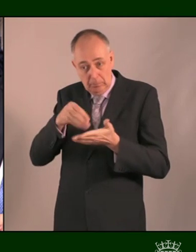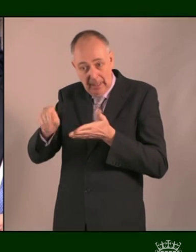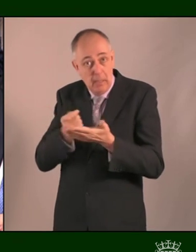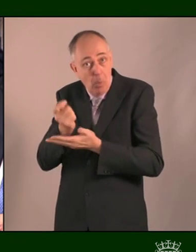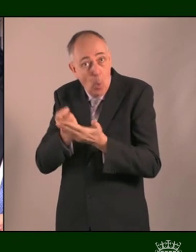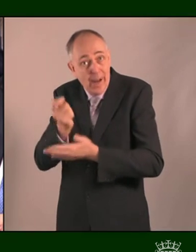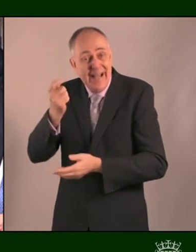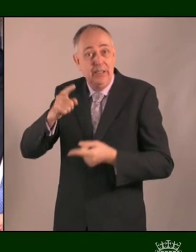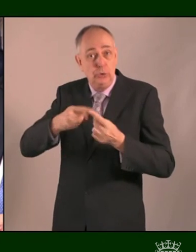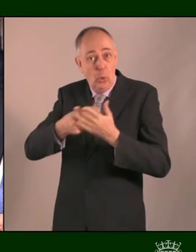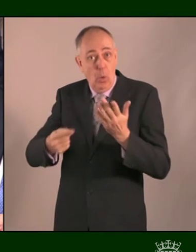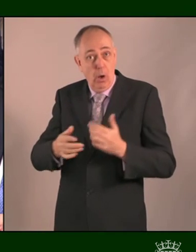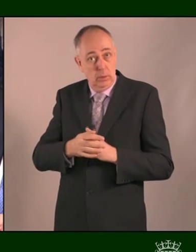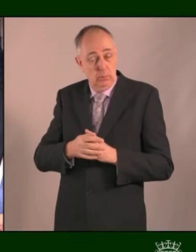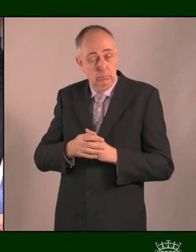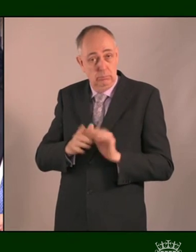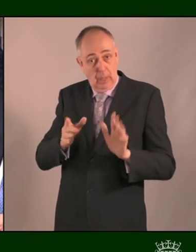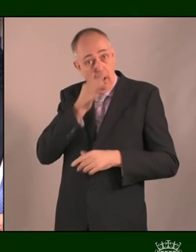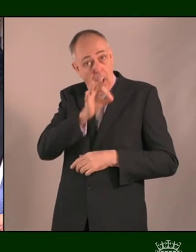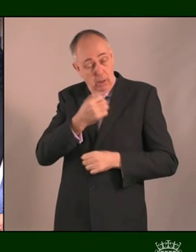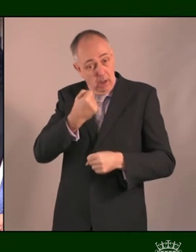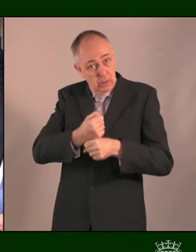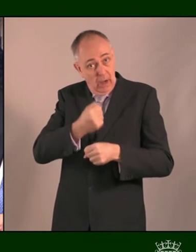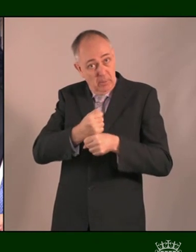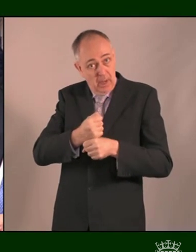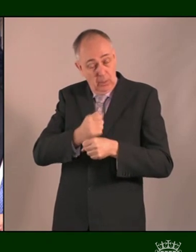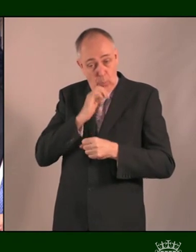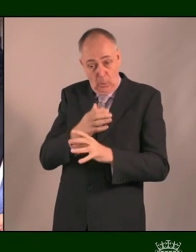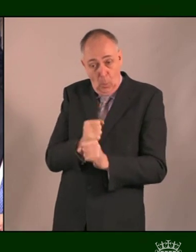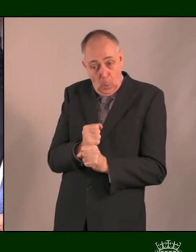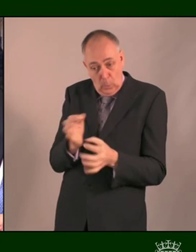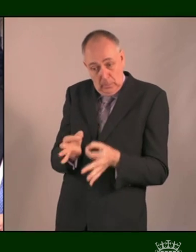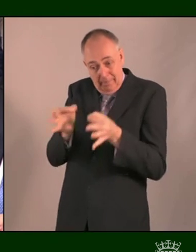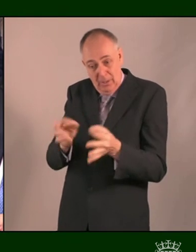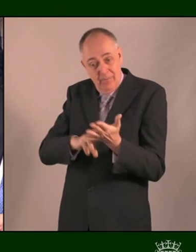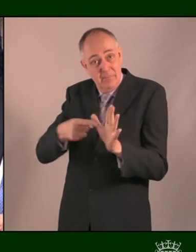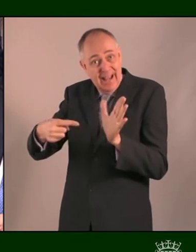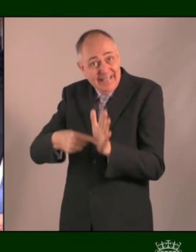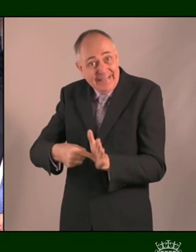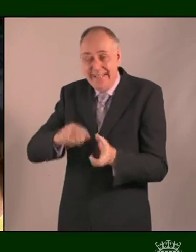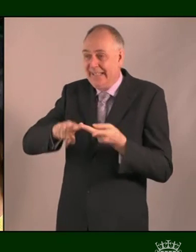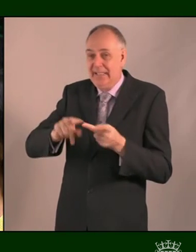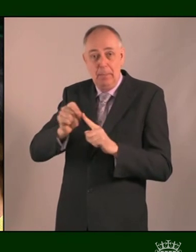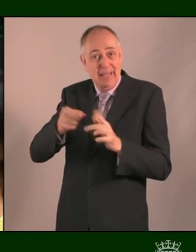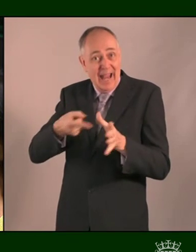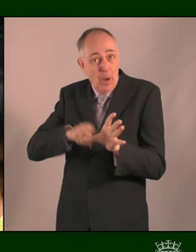Will the Treasury consider delaying VAT and pay-as-you-earn collection, if need be?